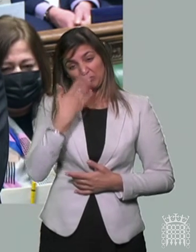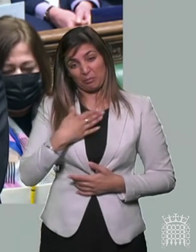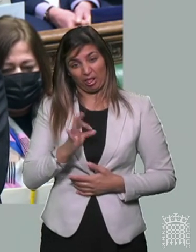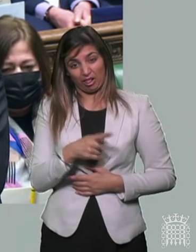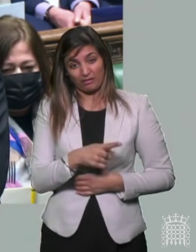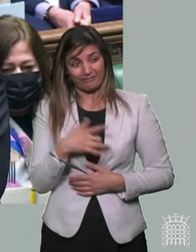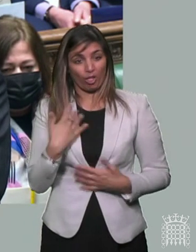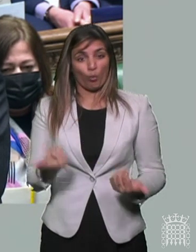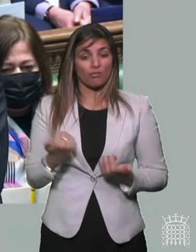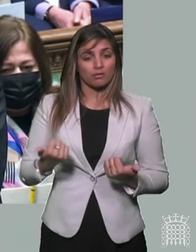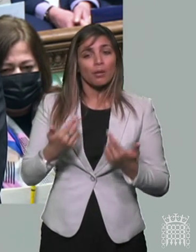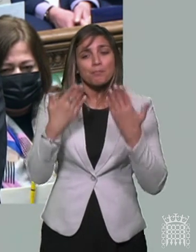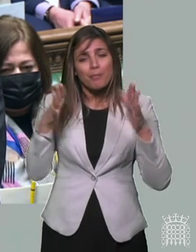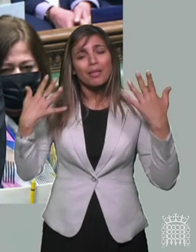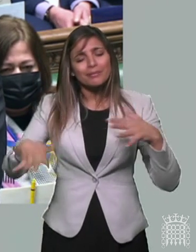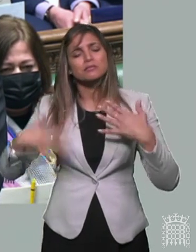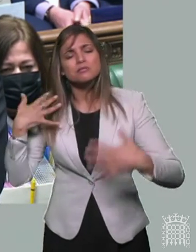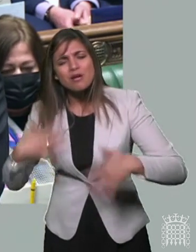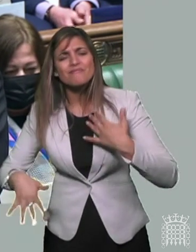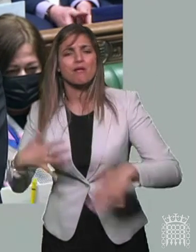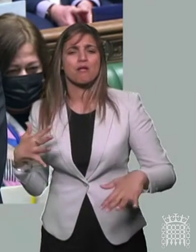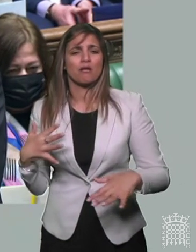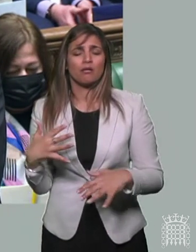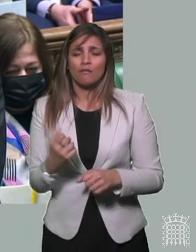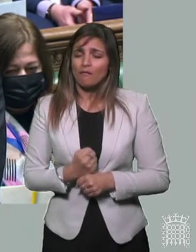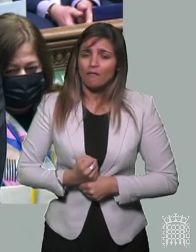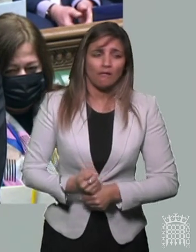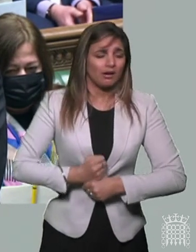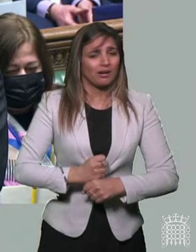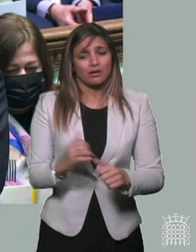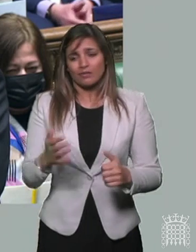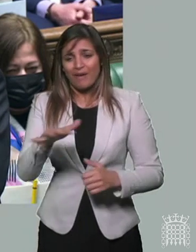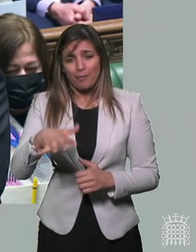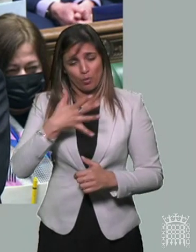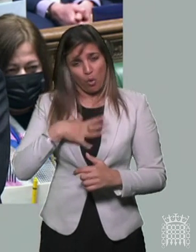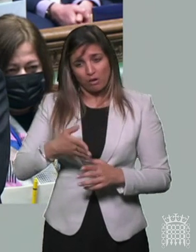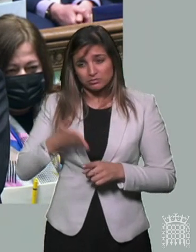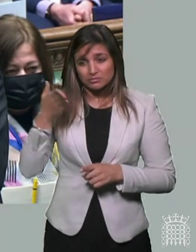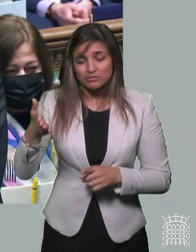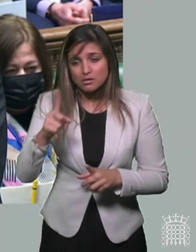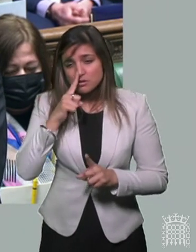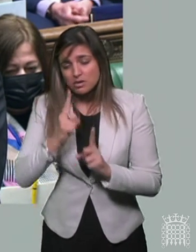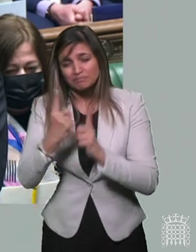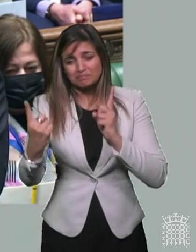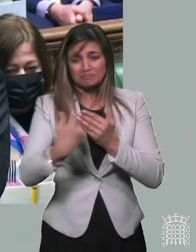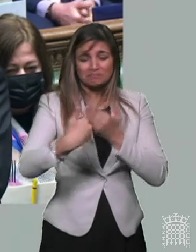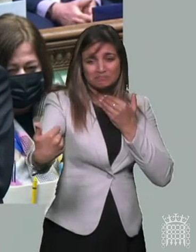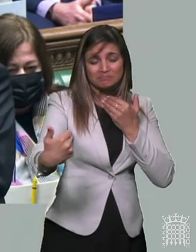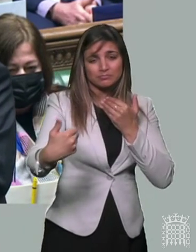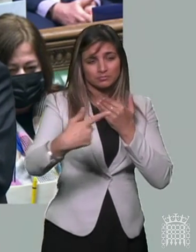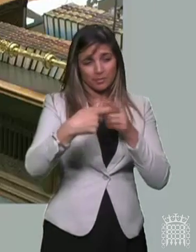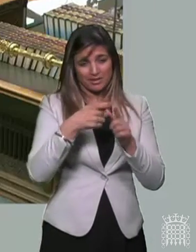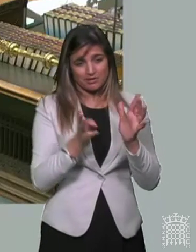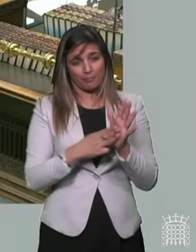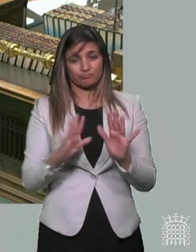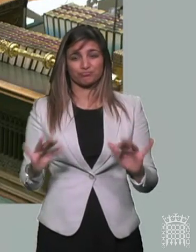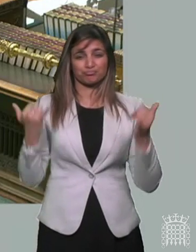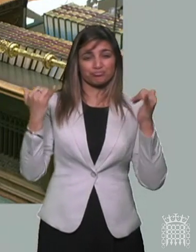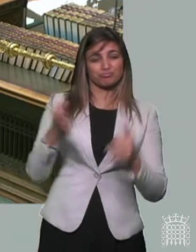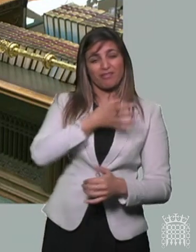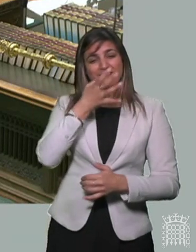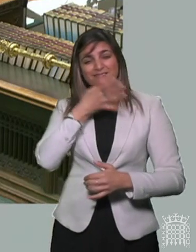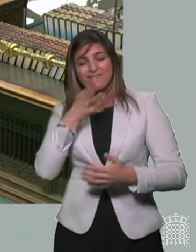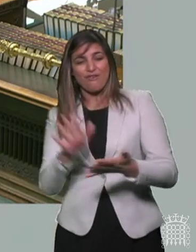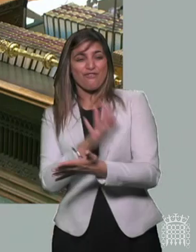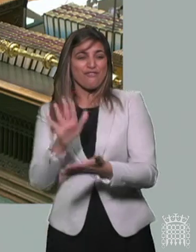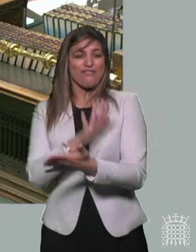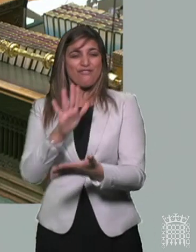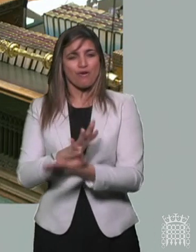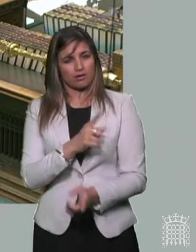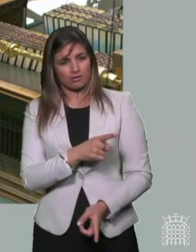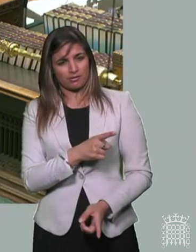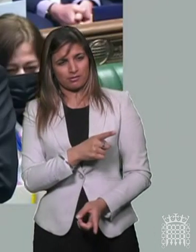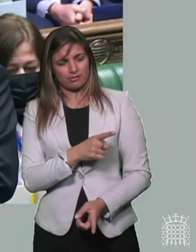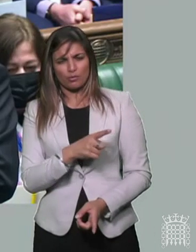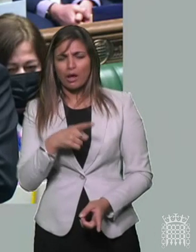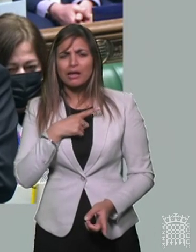The public suffered pain and anguish at being kept apart from their families, and all the while the Prime Minister was drinking and laughing behind the walls of his private garden.